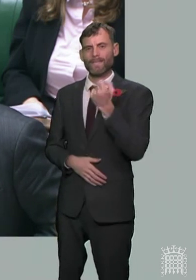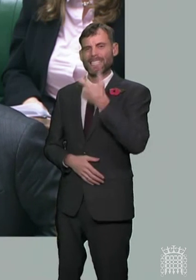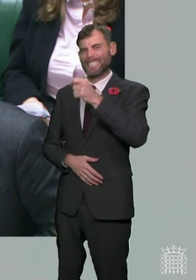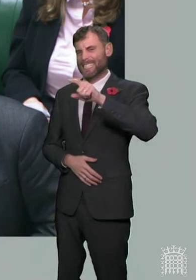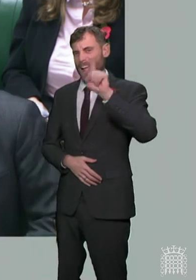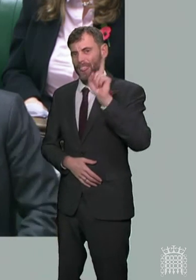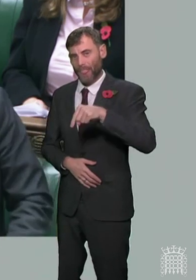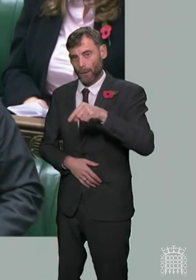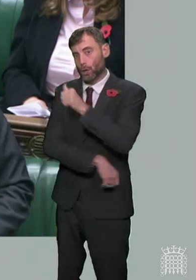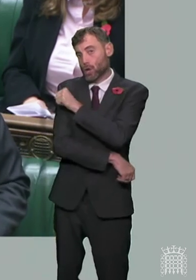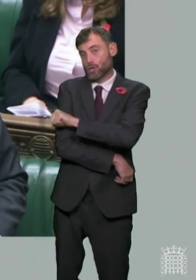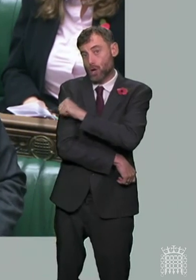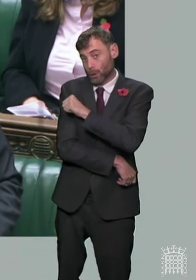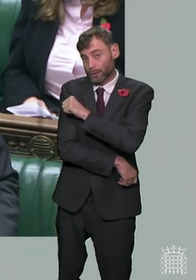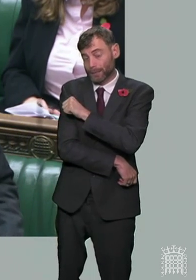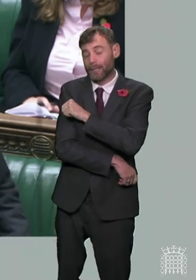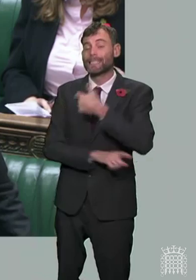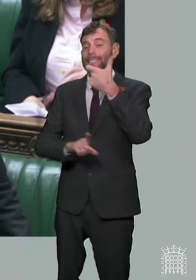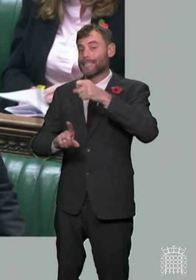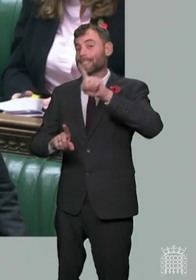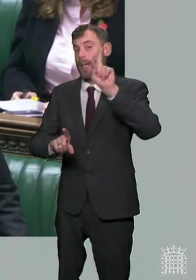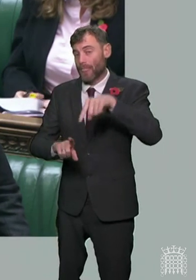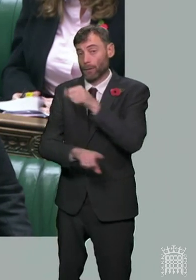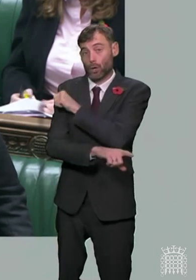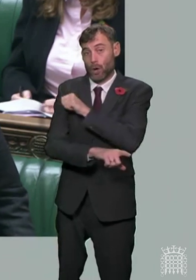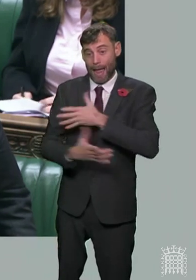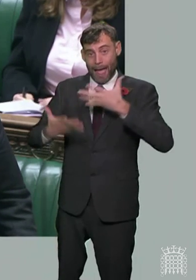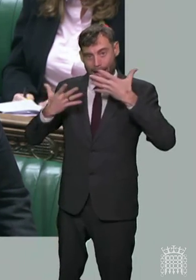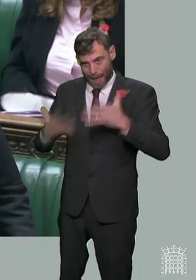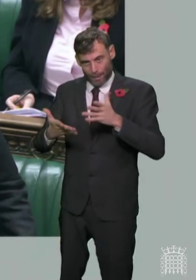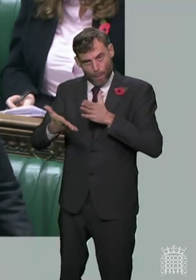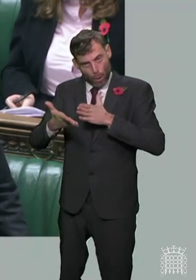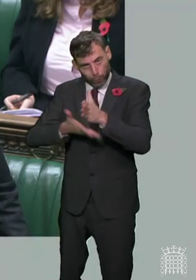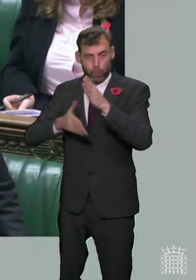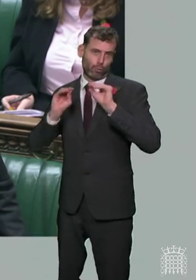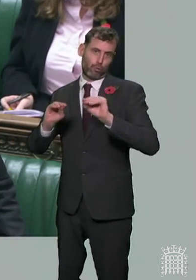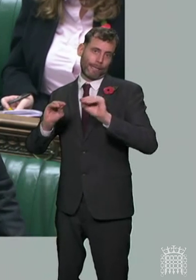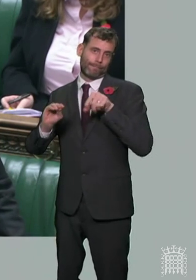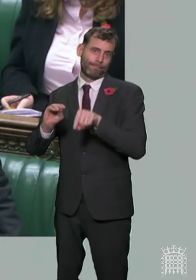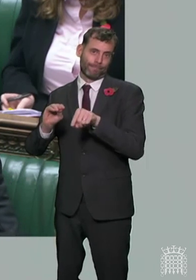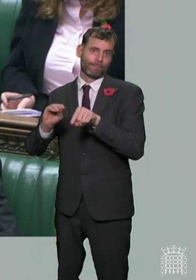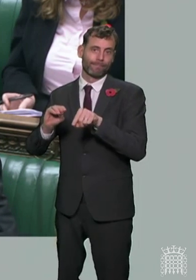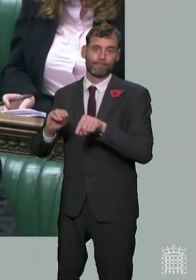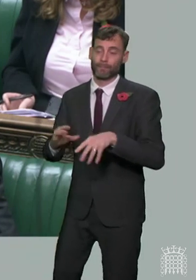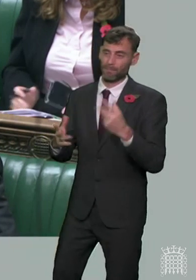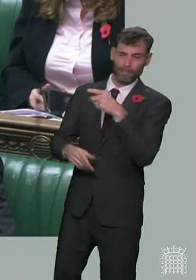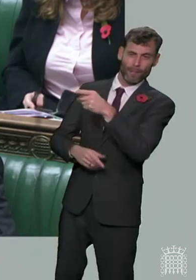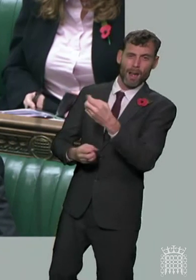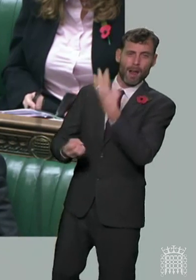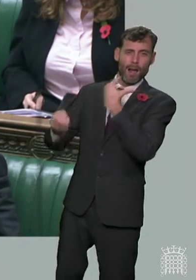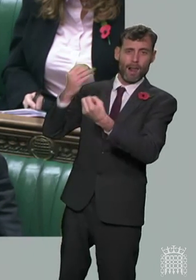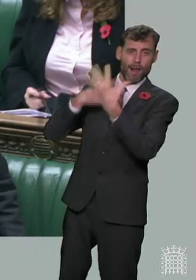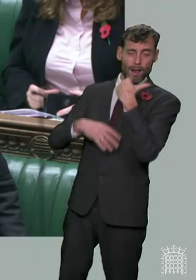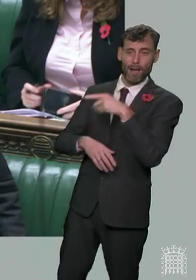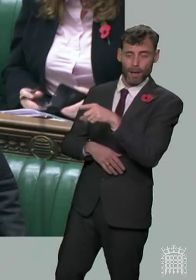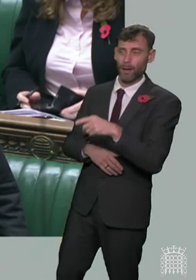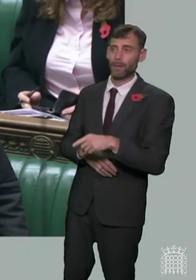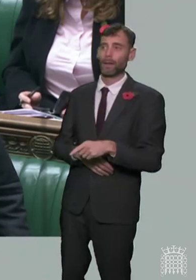In addition, there are 60,000 nurses in training— Somebody on the Opposition Benches asks, “Why are there waiting lists?”.